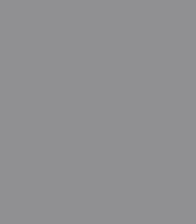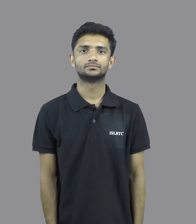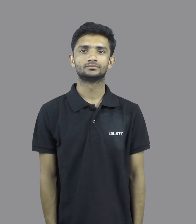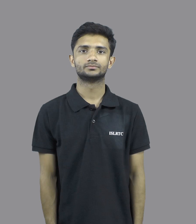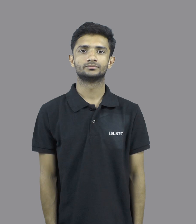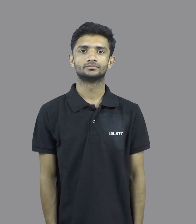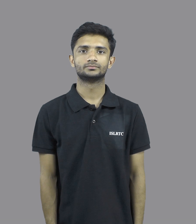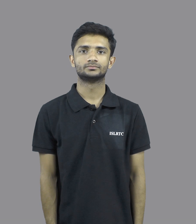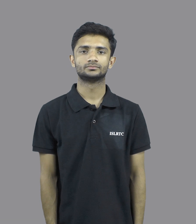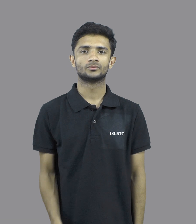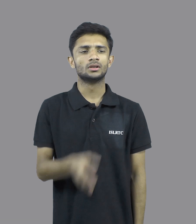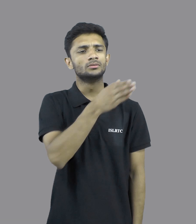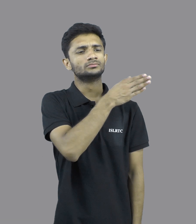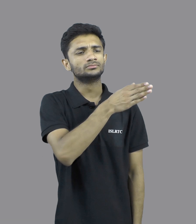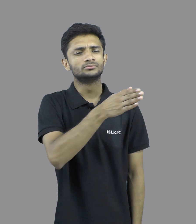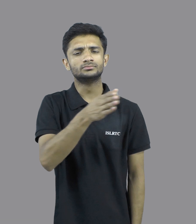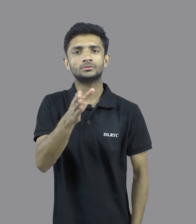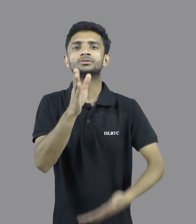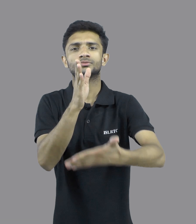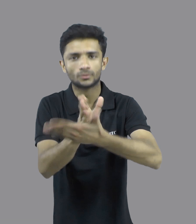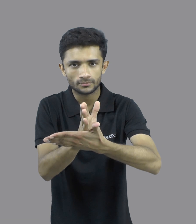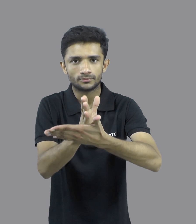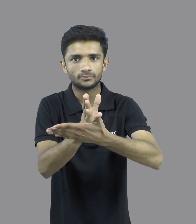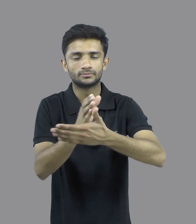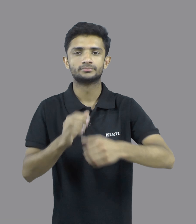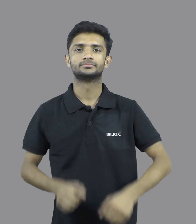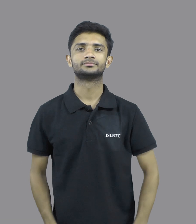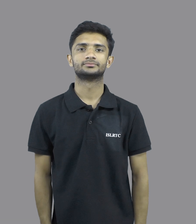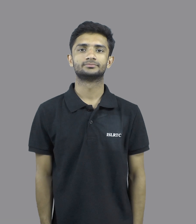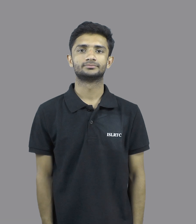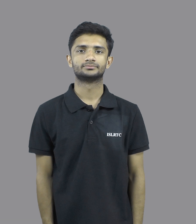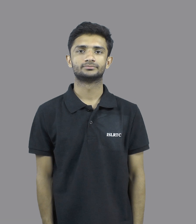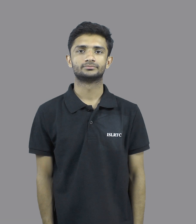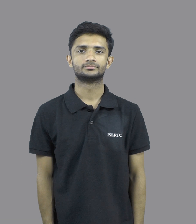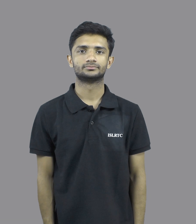Pause